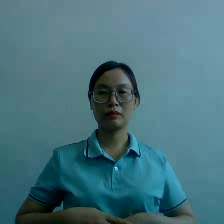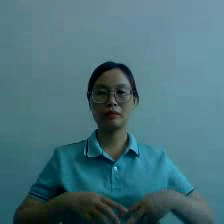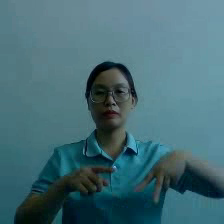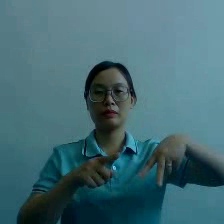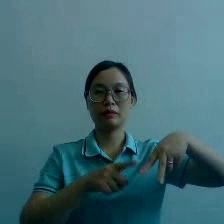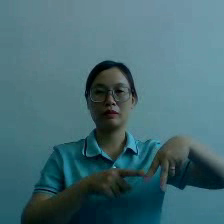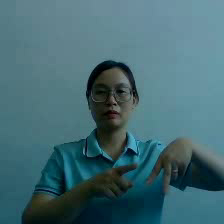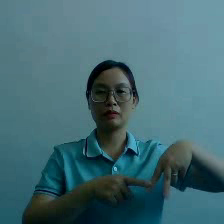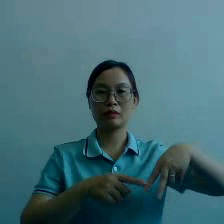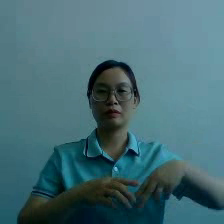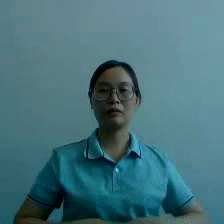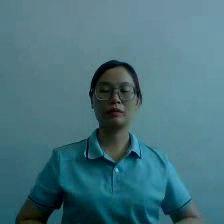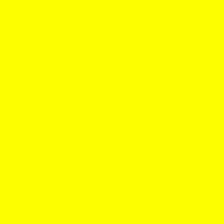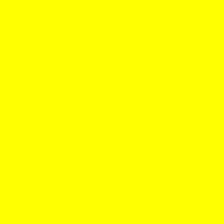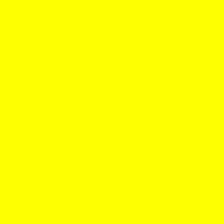Chân